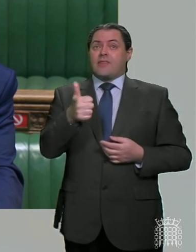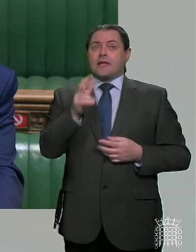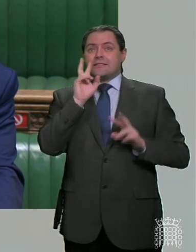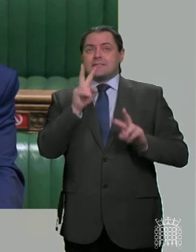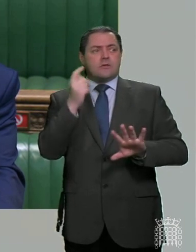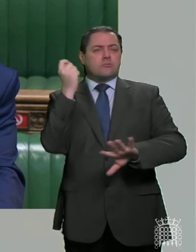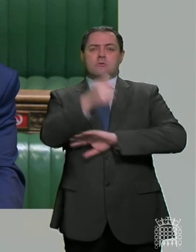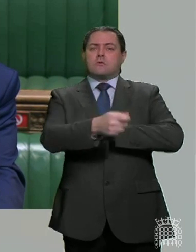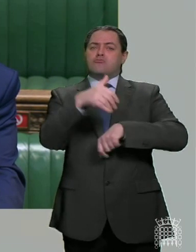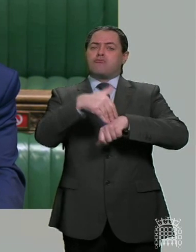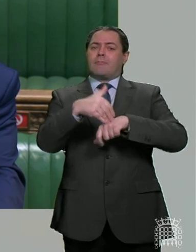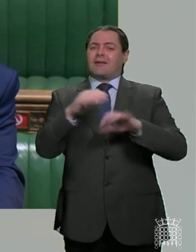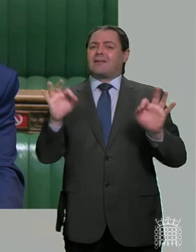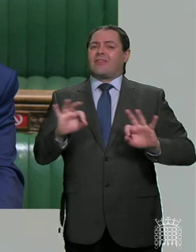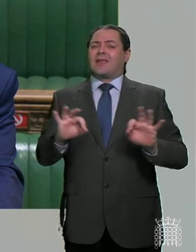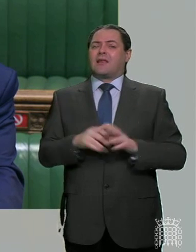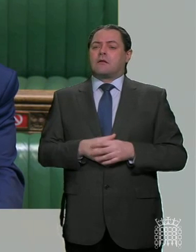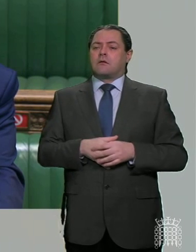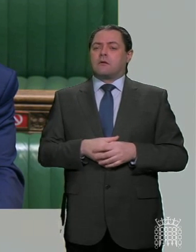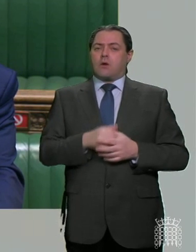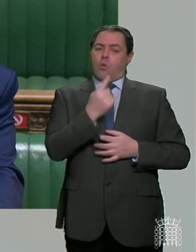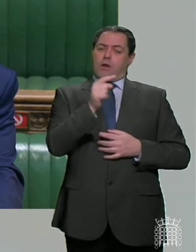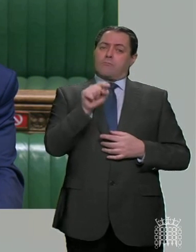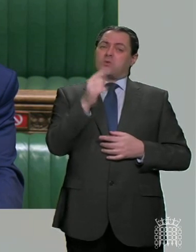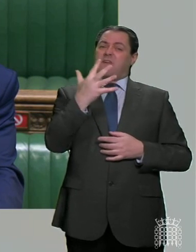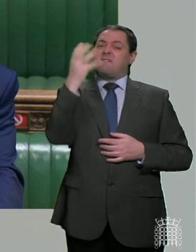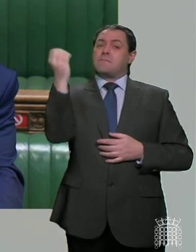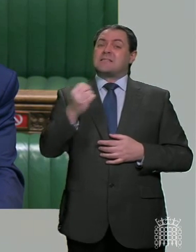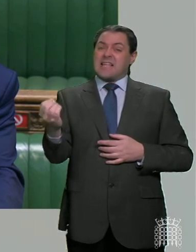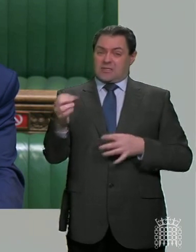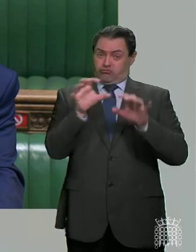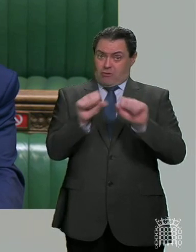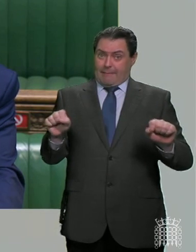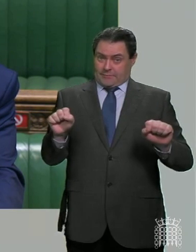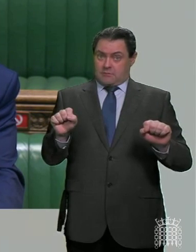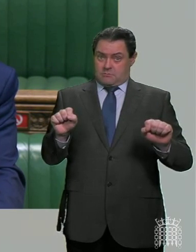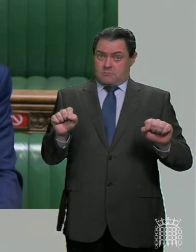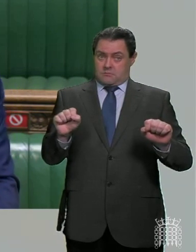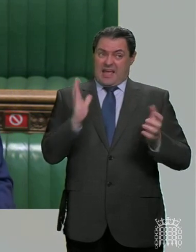Only 1.5% of rapes reported to the police lead to a prosecution.